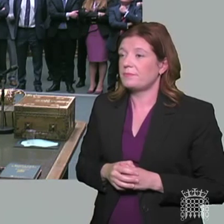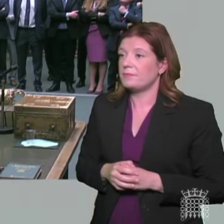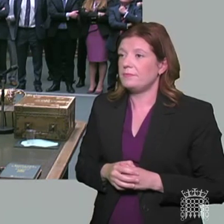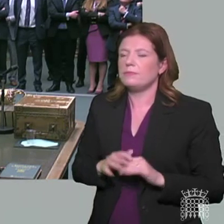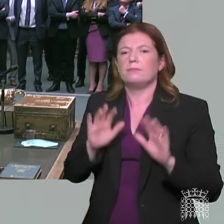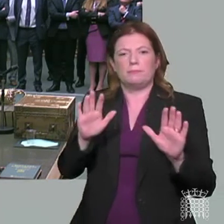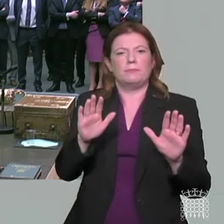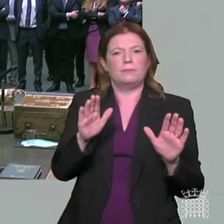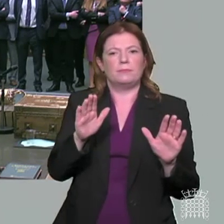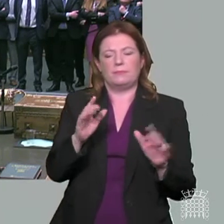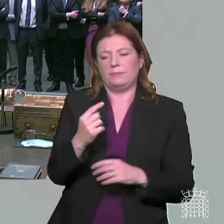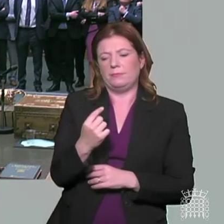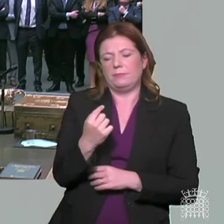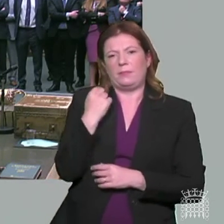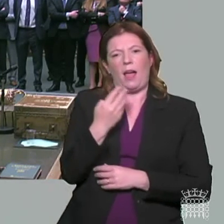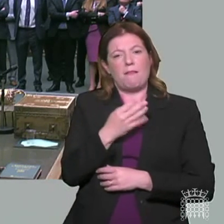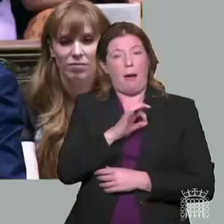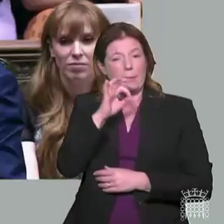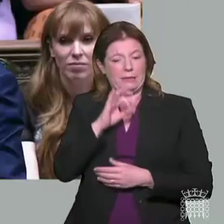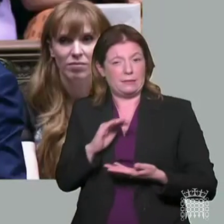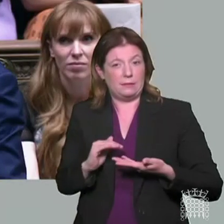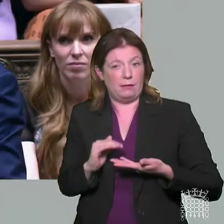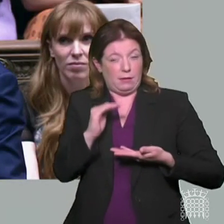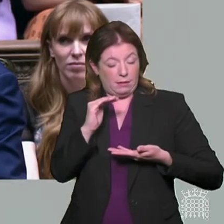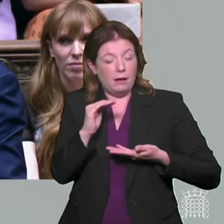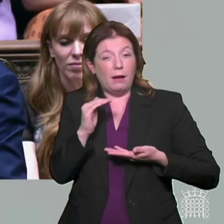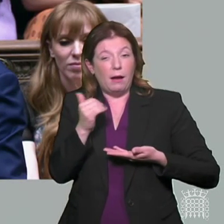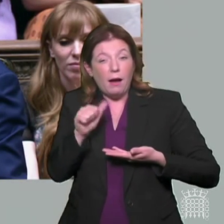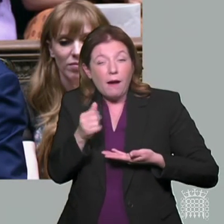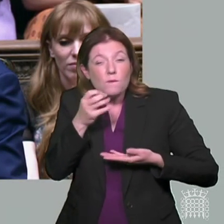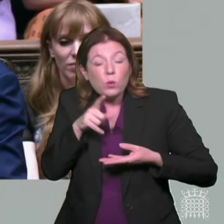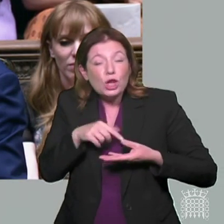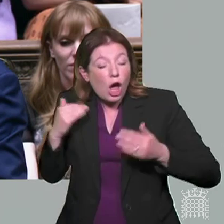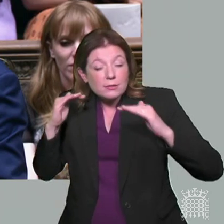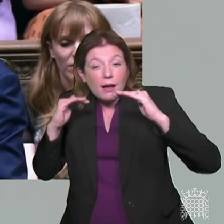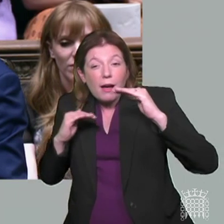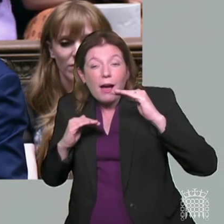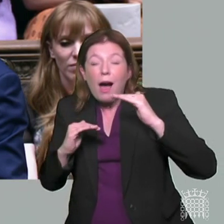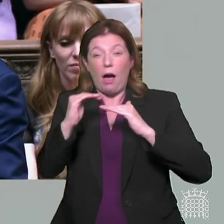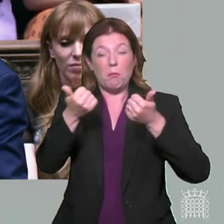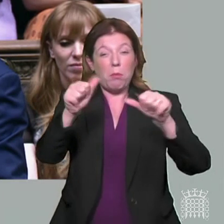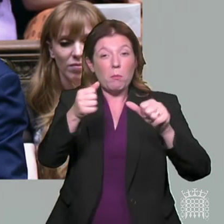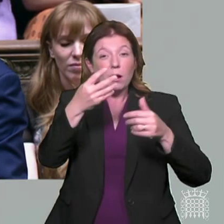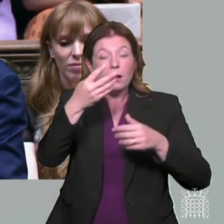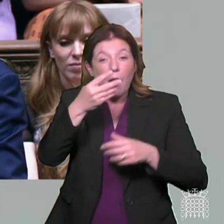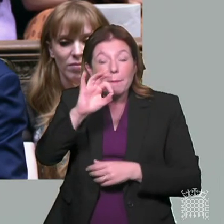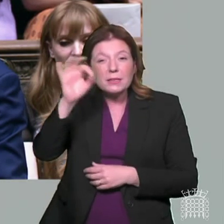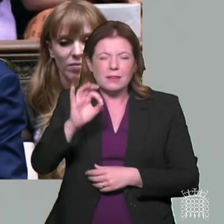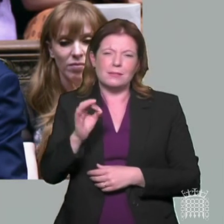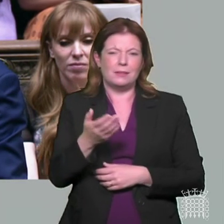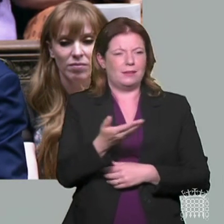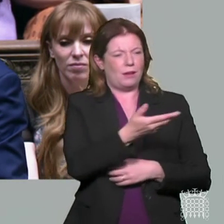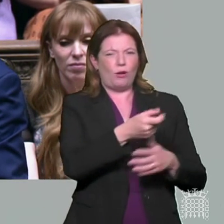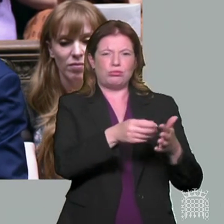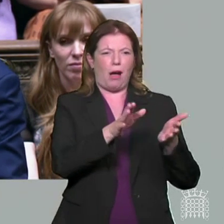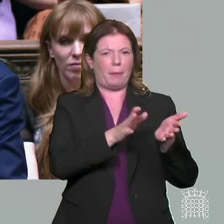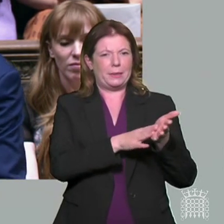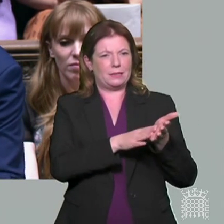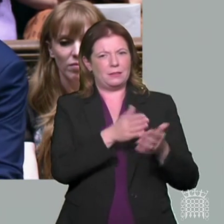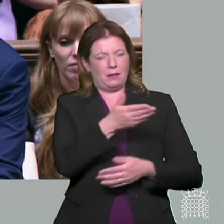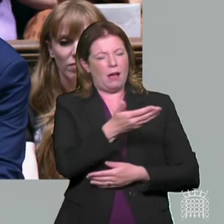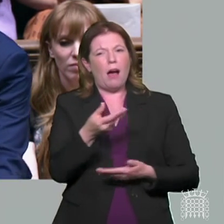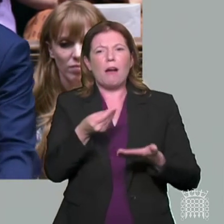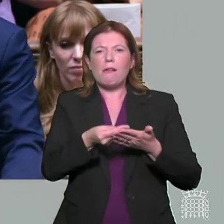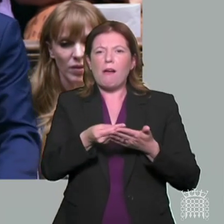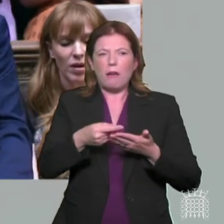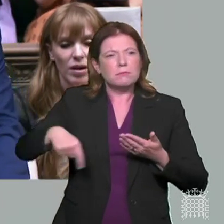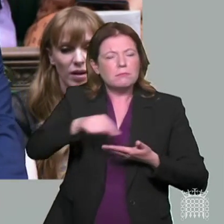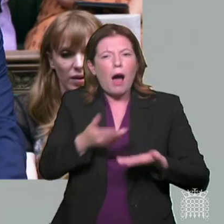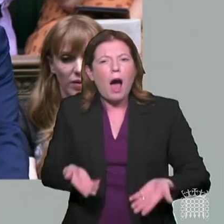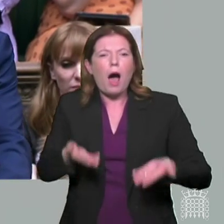On the day when inflation went to 9%—the highest rate for 40 years—the least the watching public can expect is a Prime Minister who concentrates on the cost of living crisis.